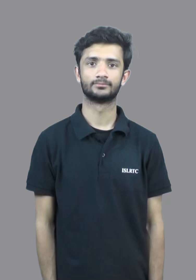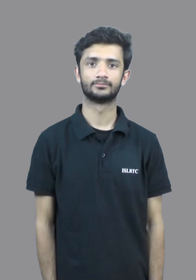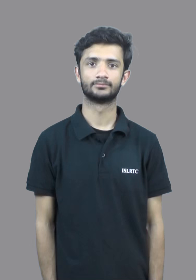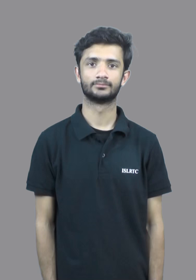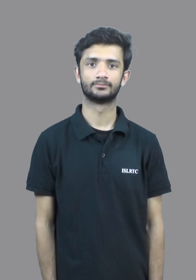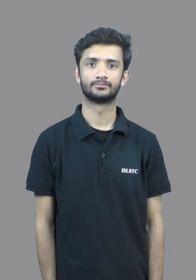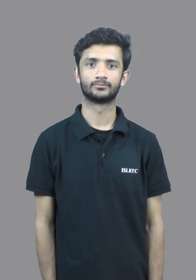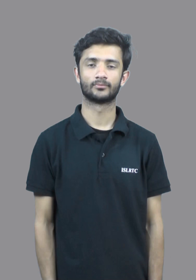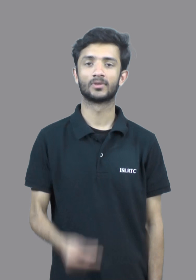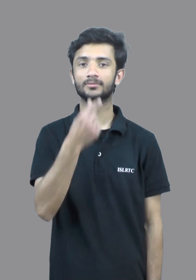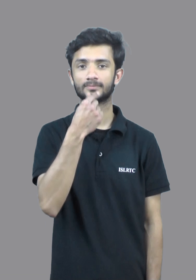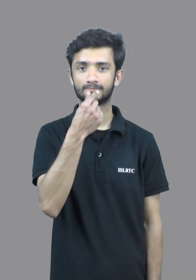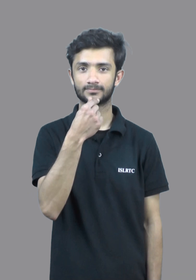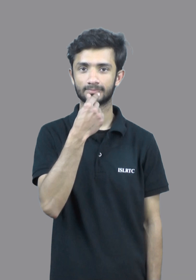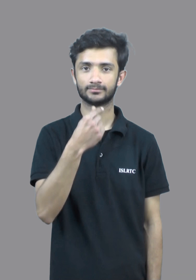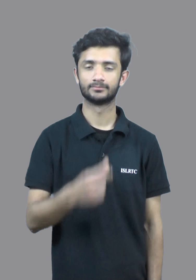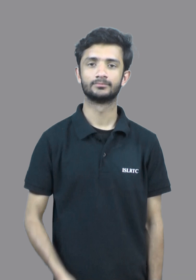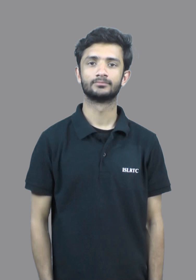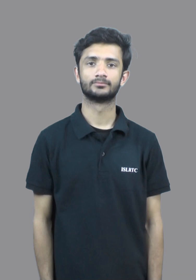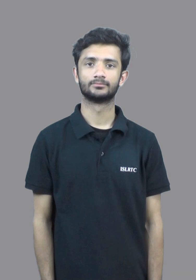Aamir Khan